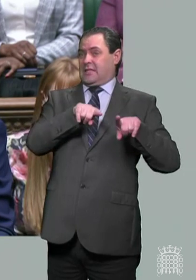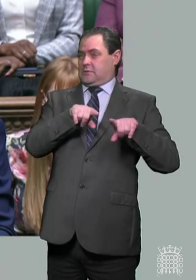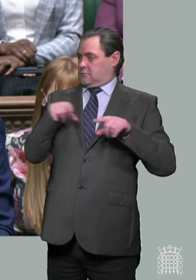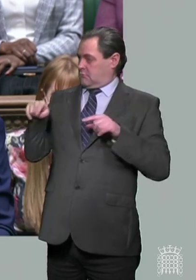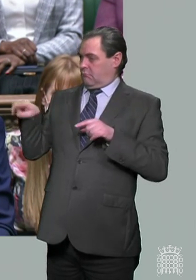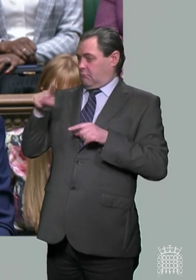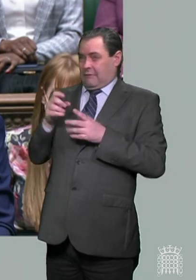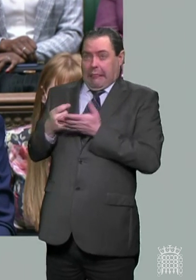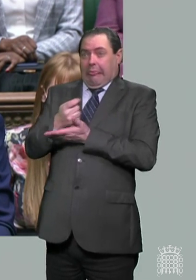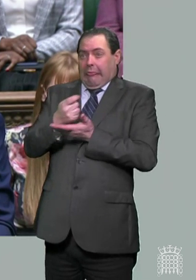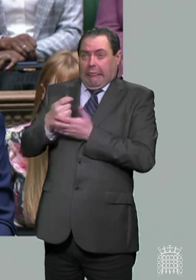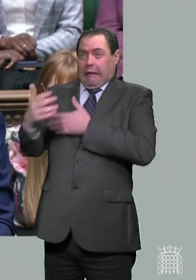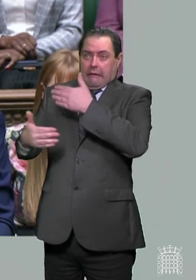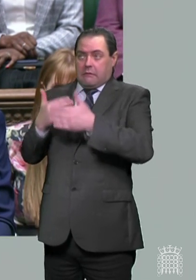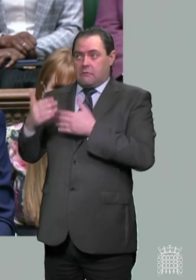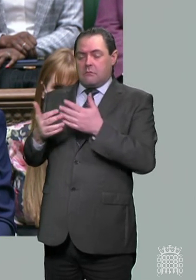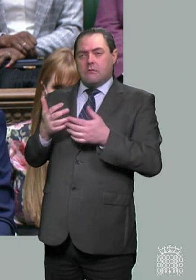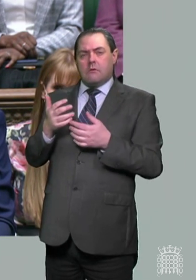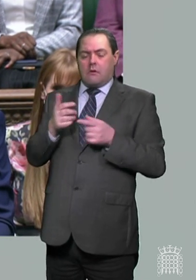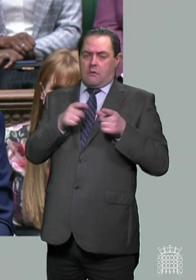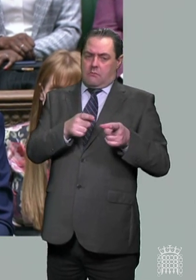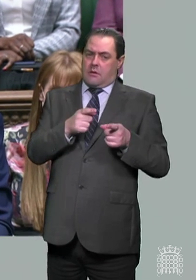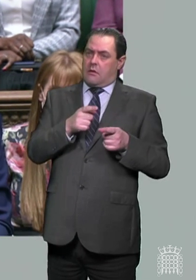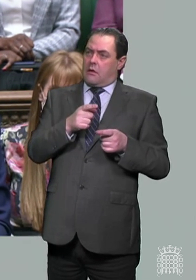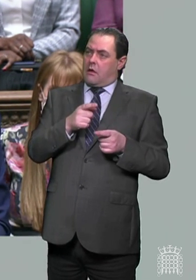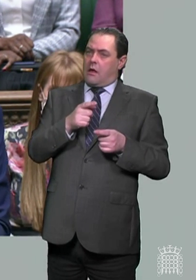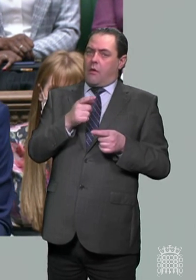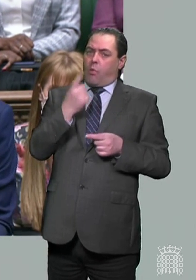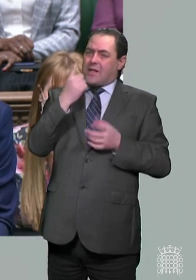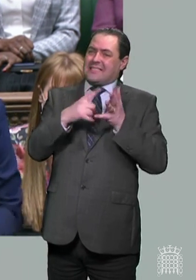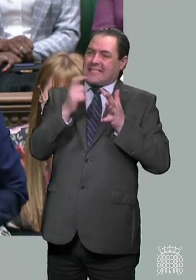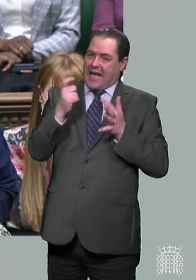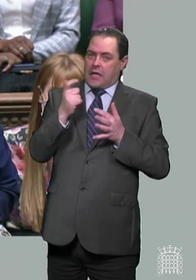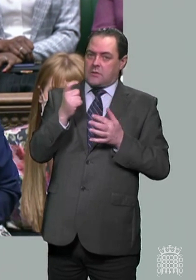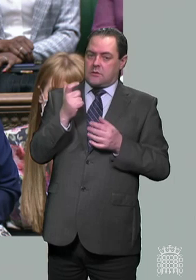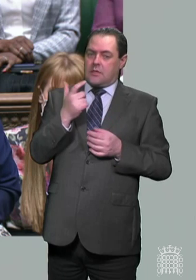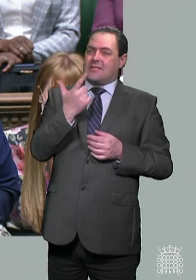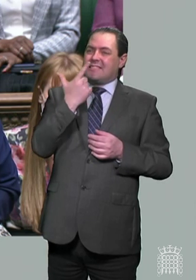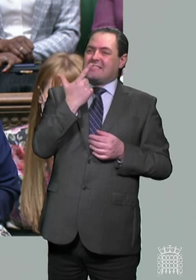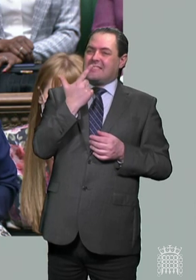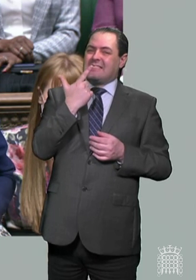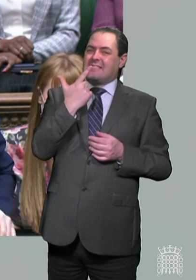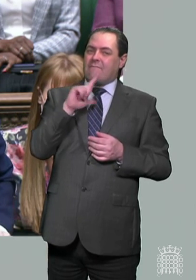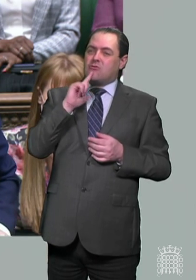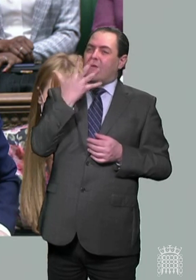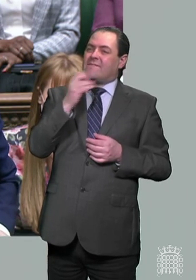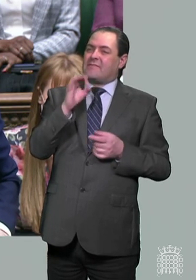Every second of the day, they have made £750 extra profit from rising prices.